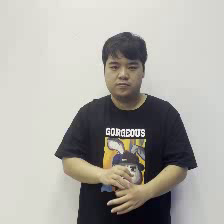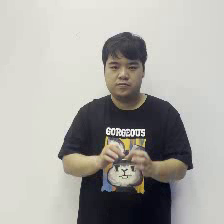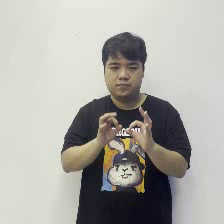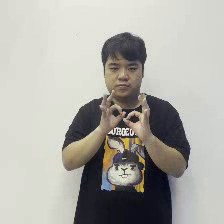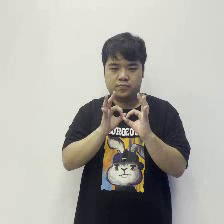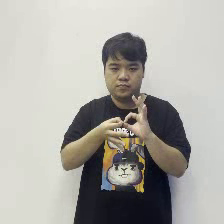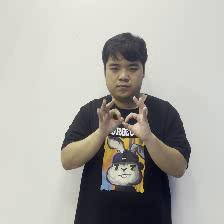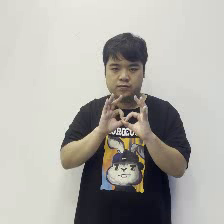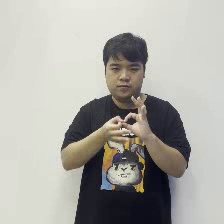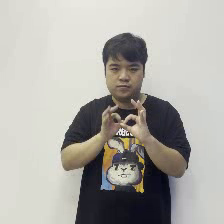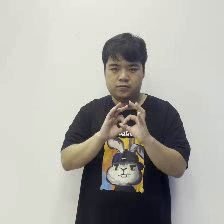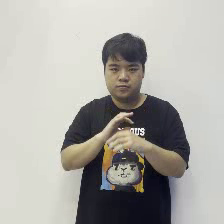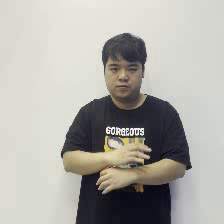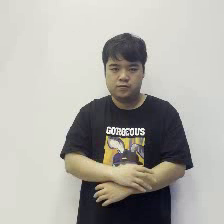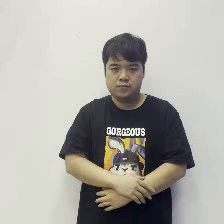Rau